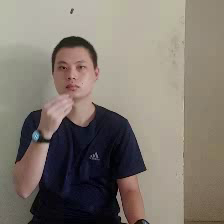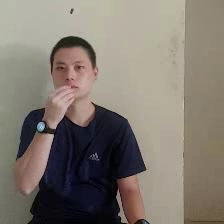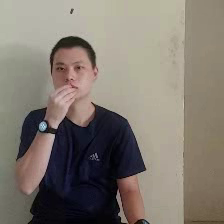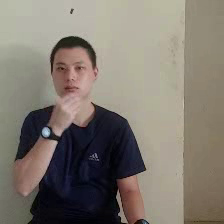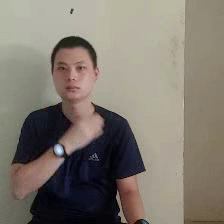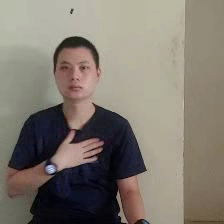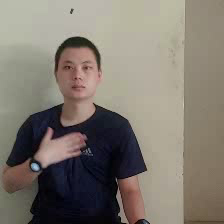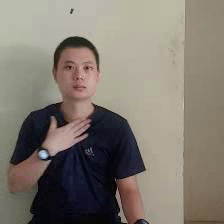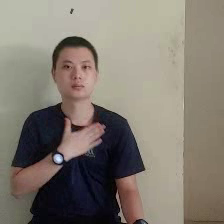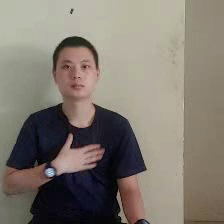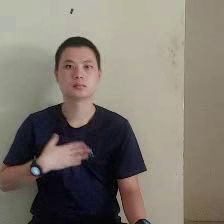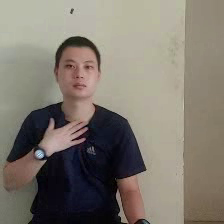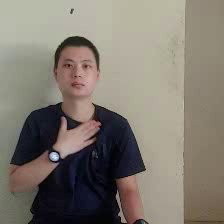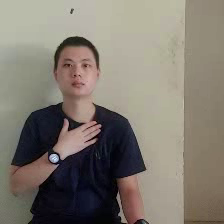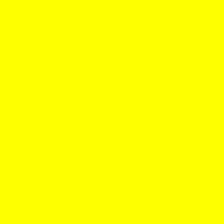Ăn mừng